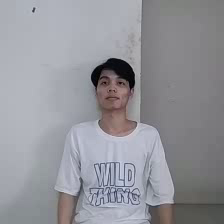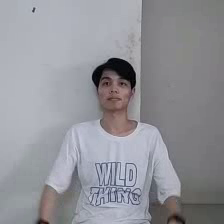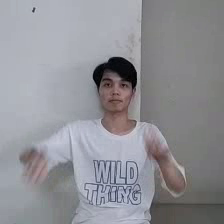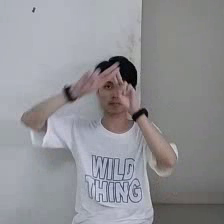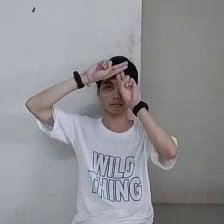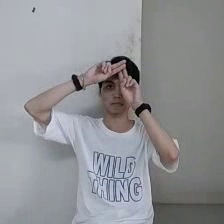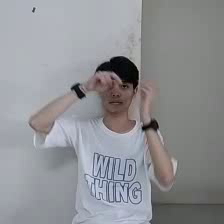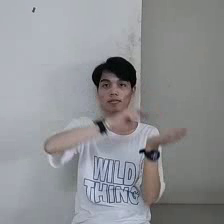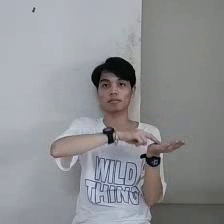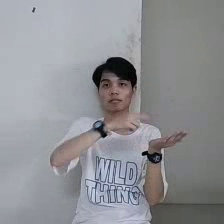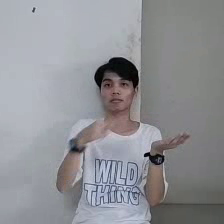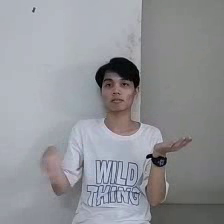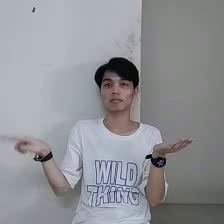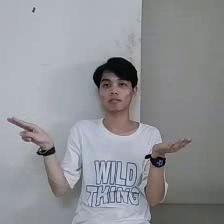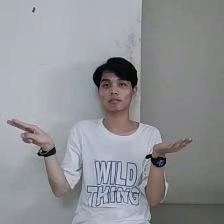Xuất viện